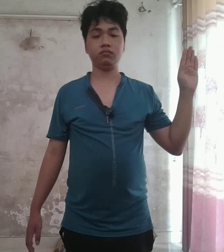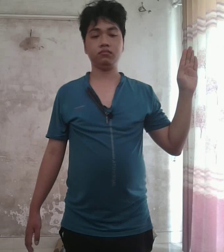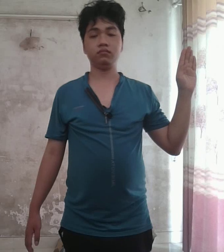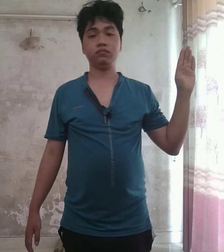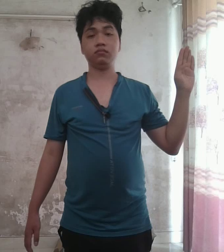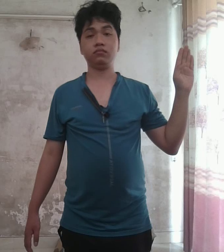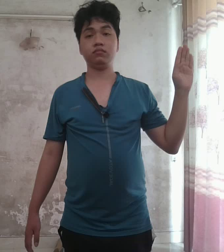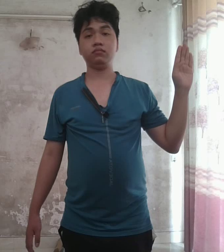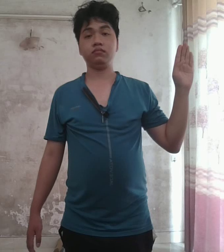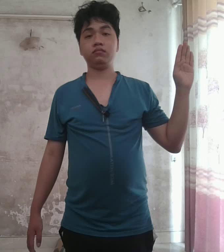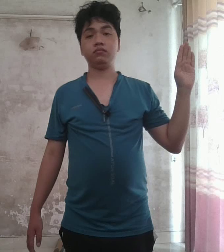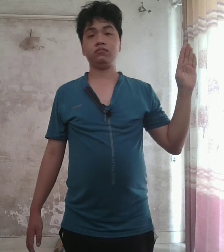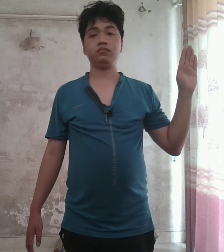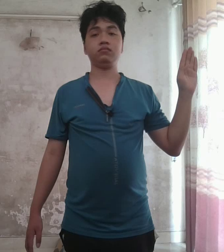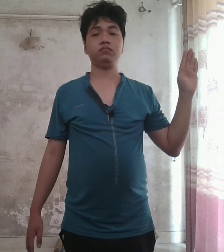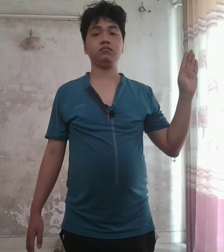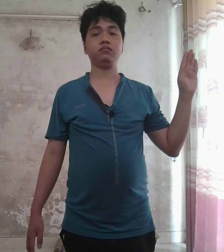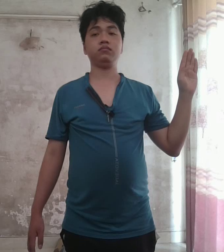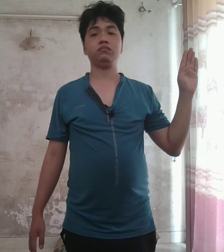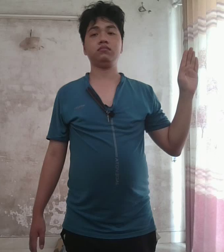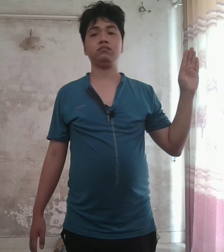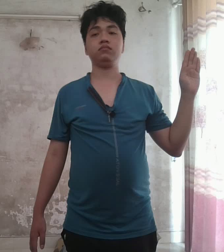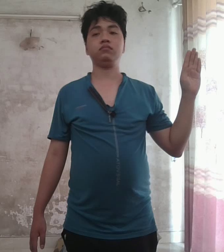b